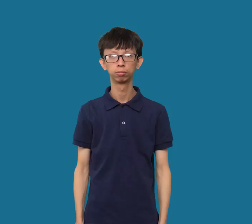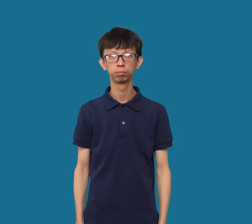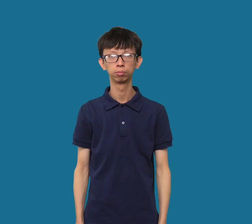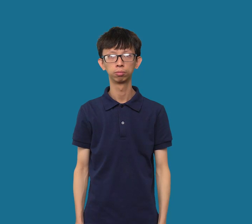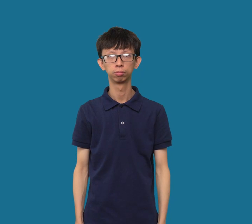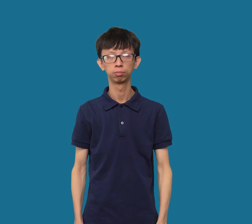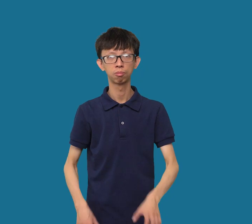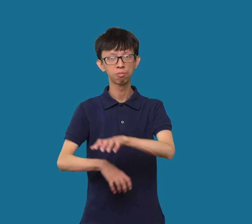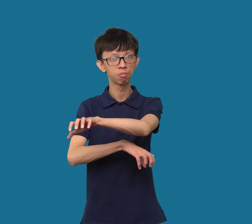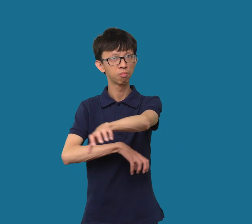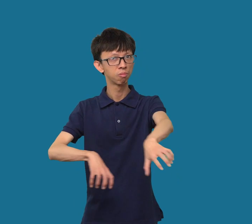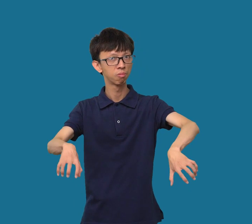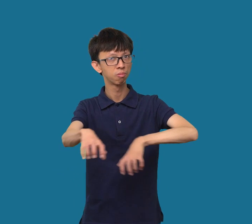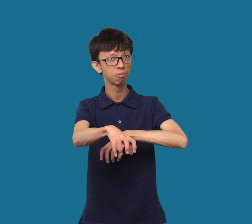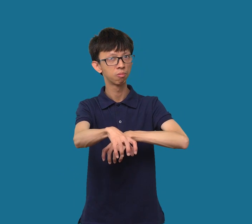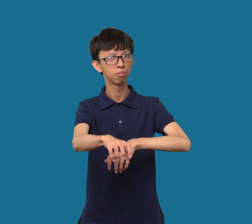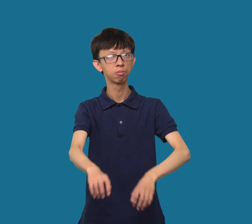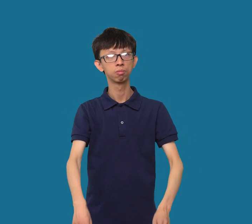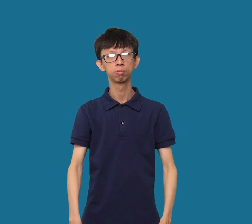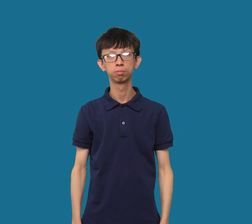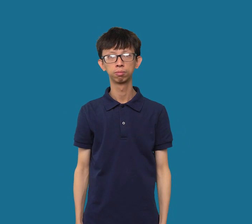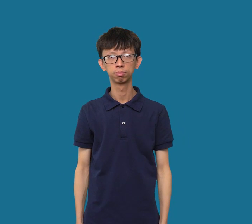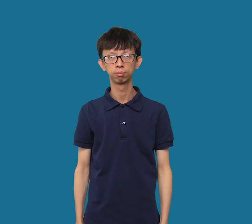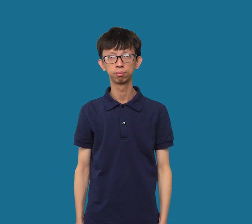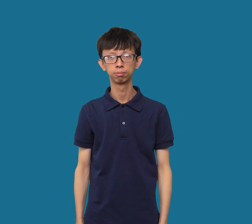phản bội